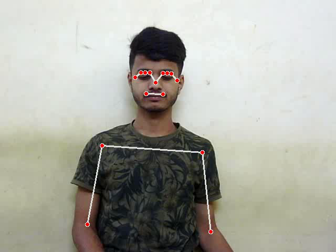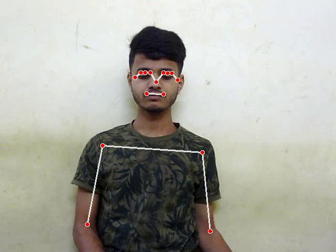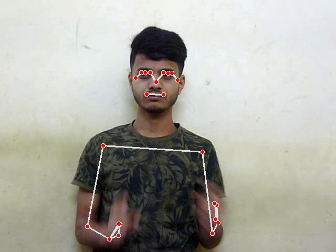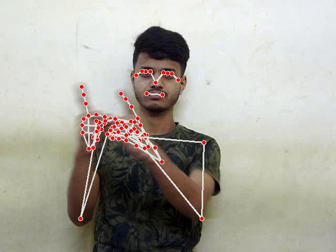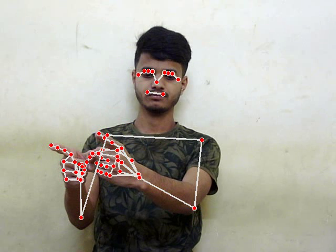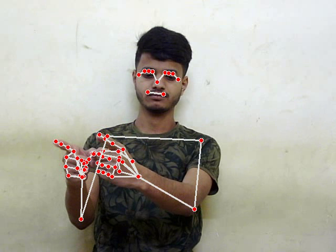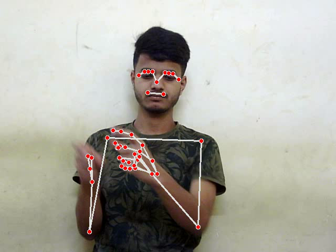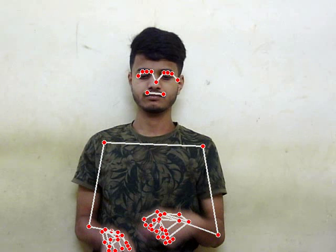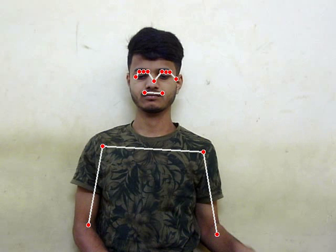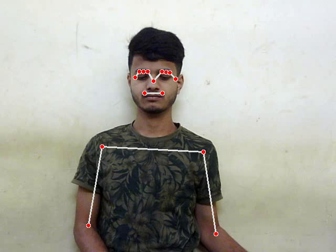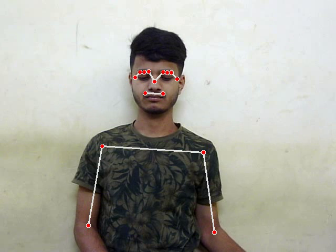go